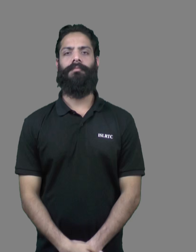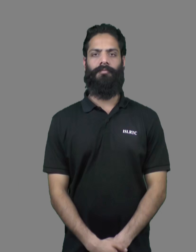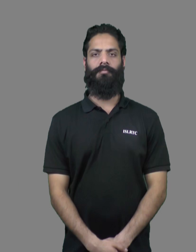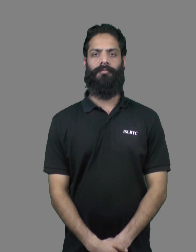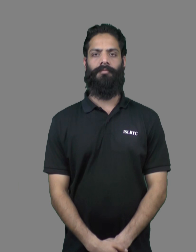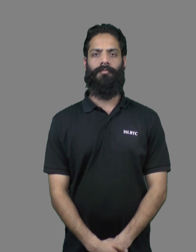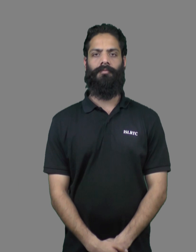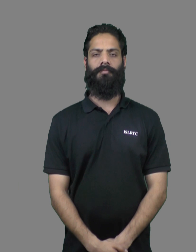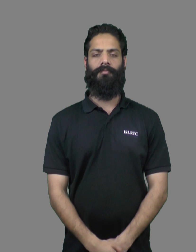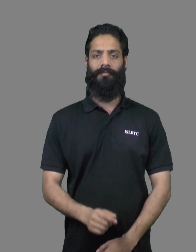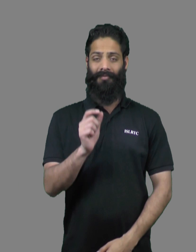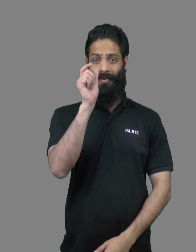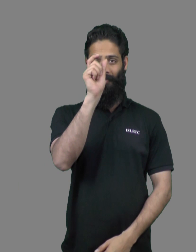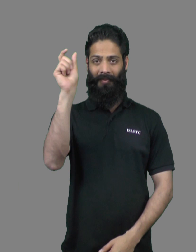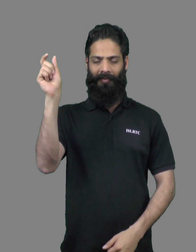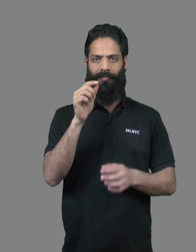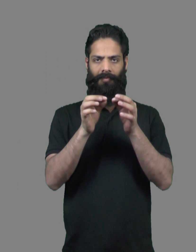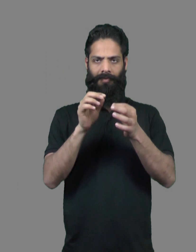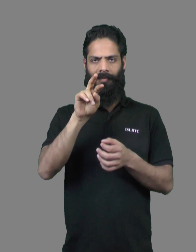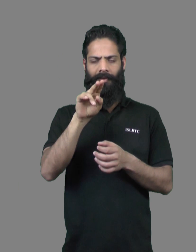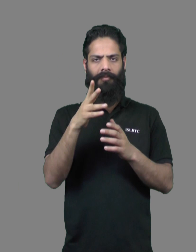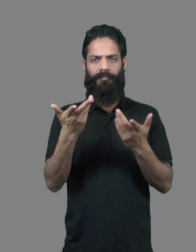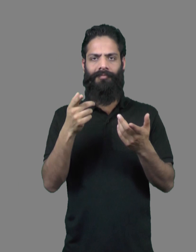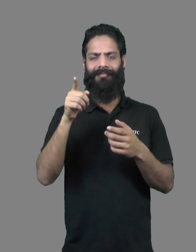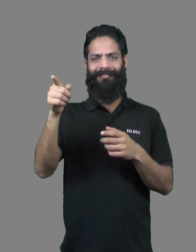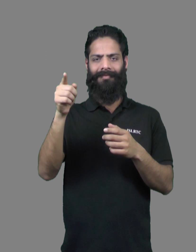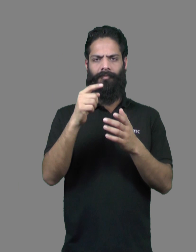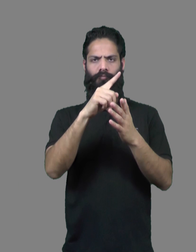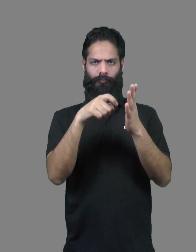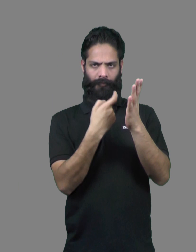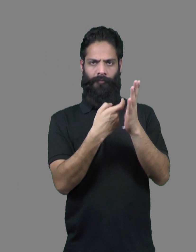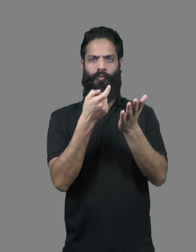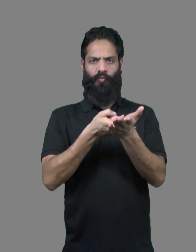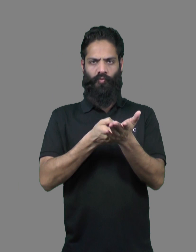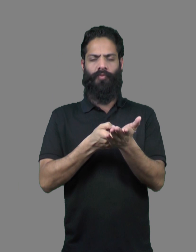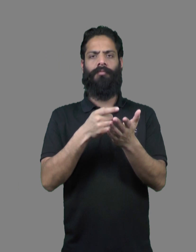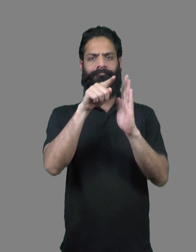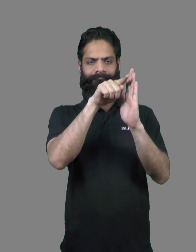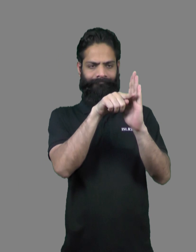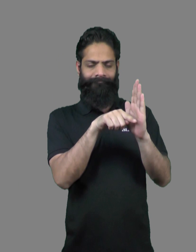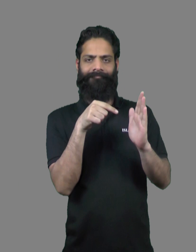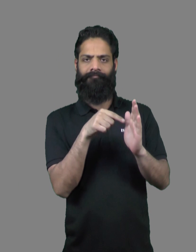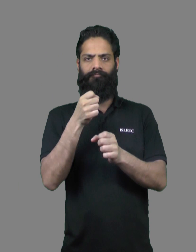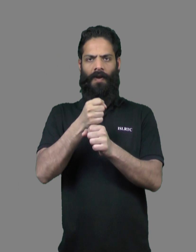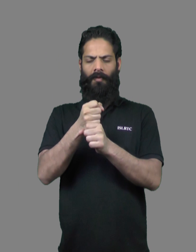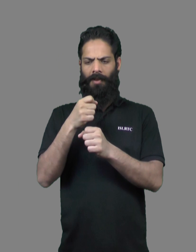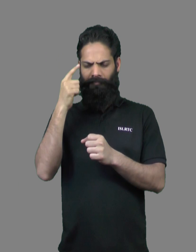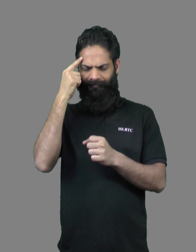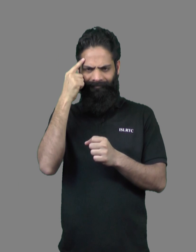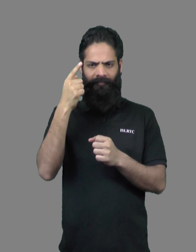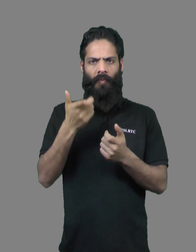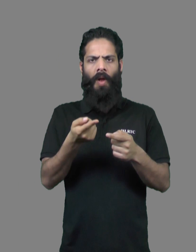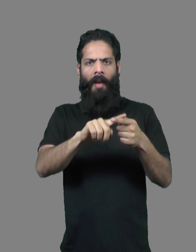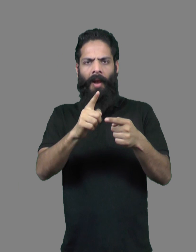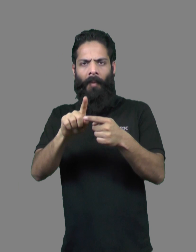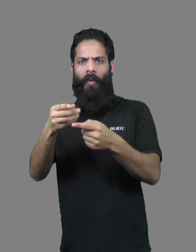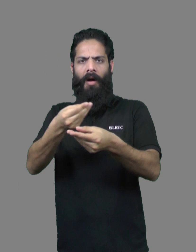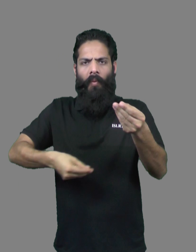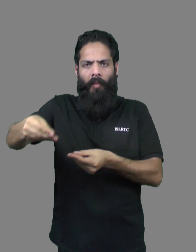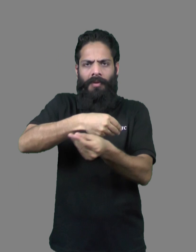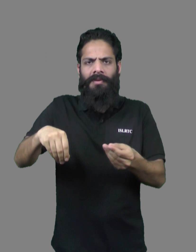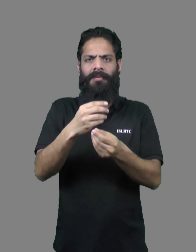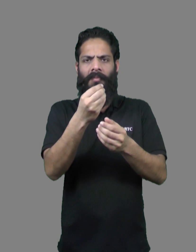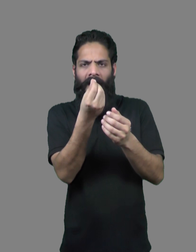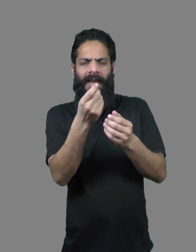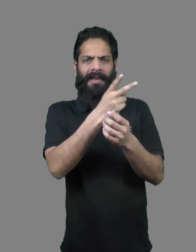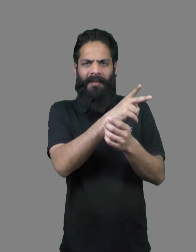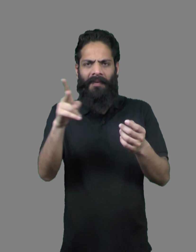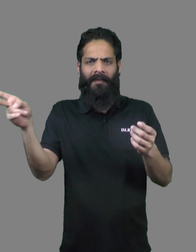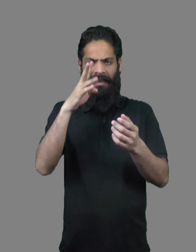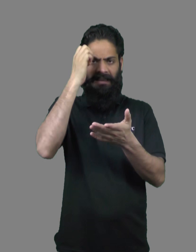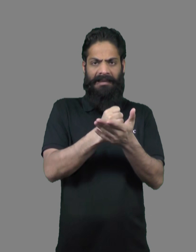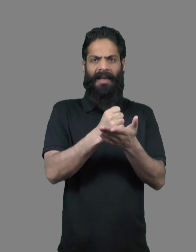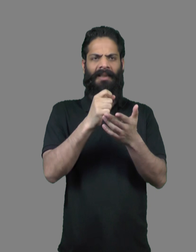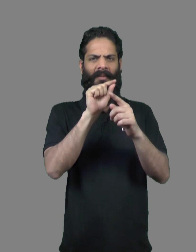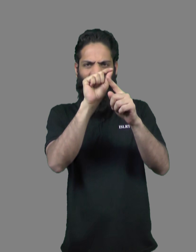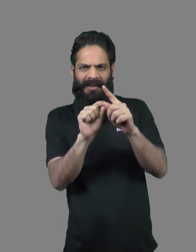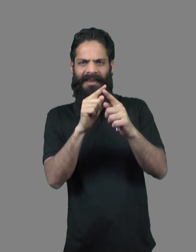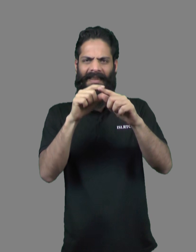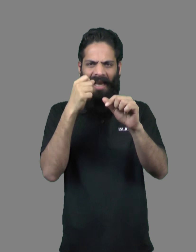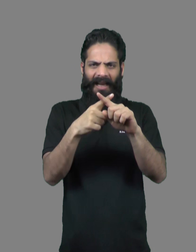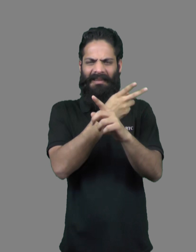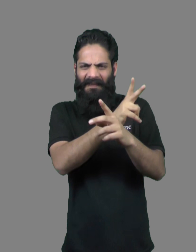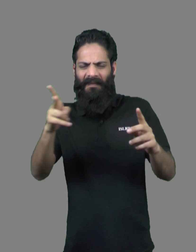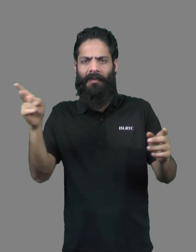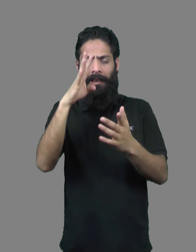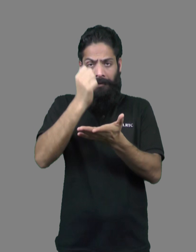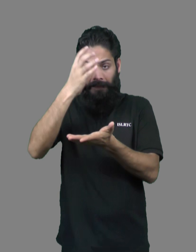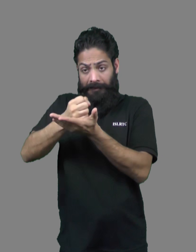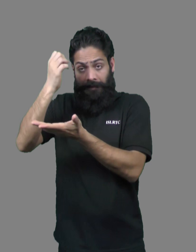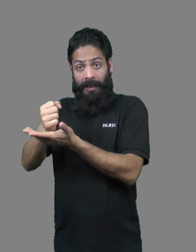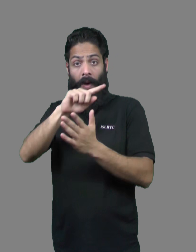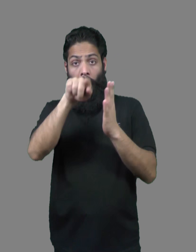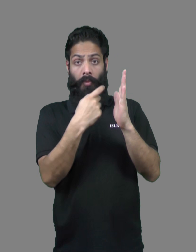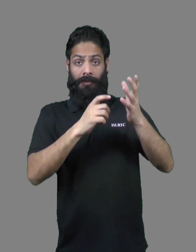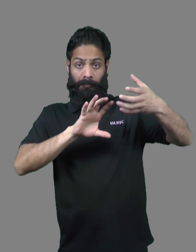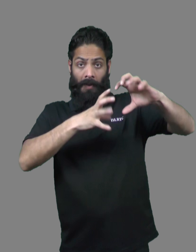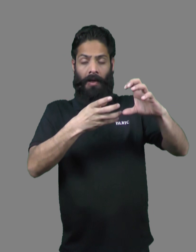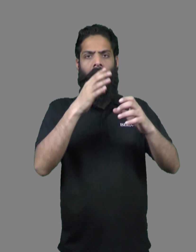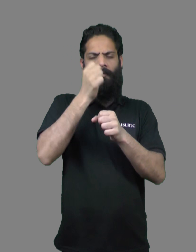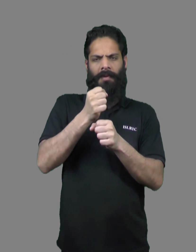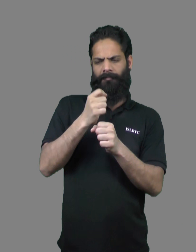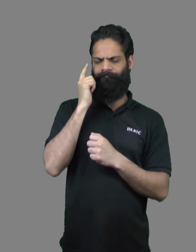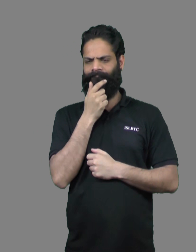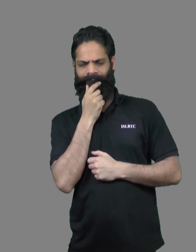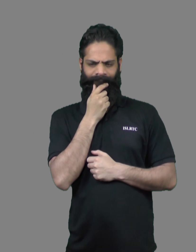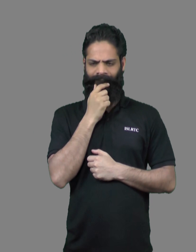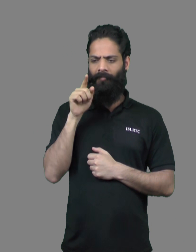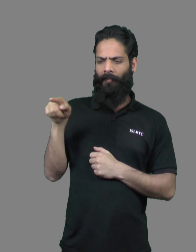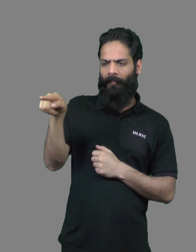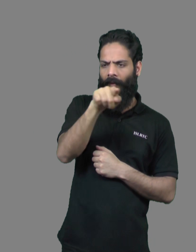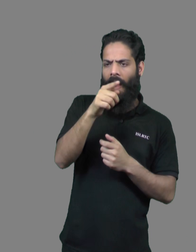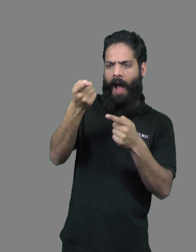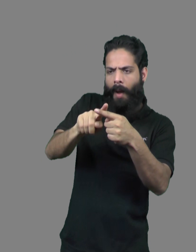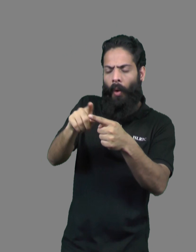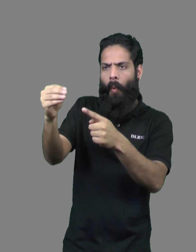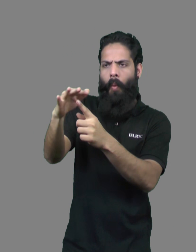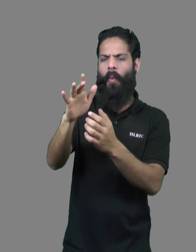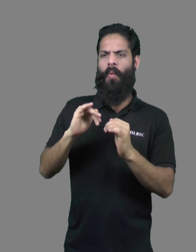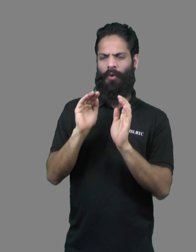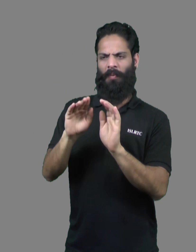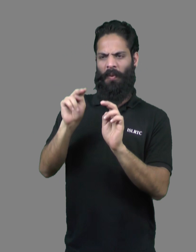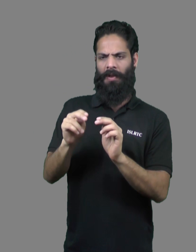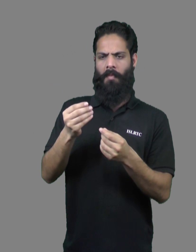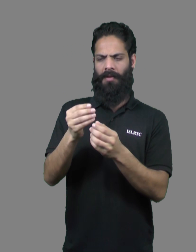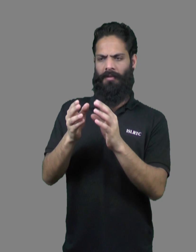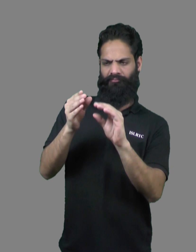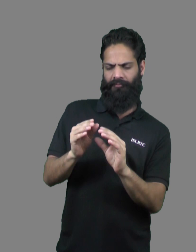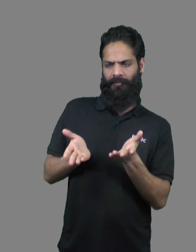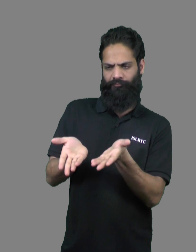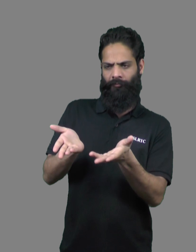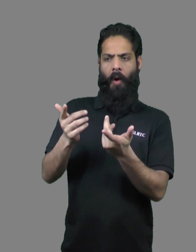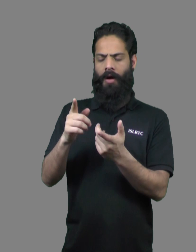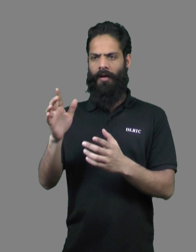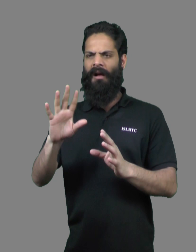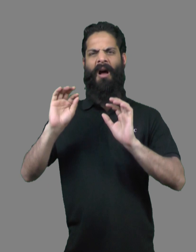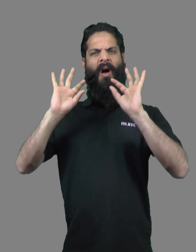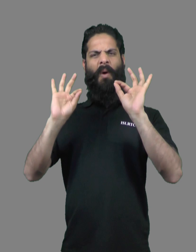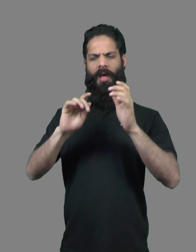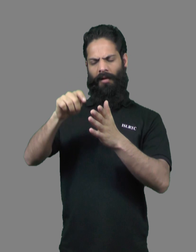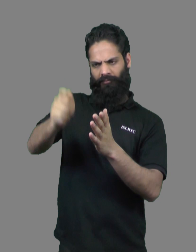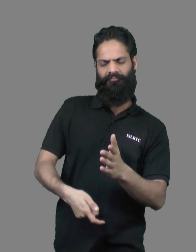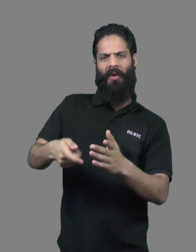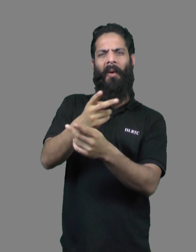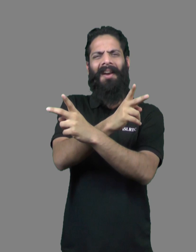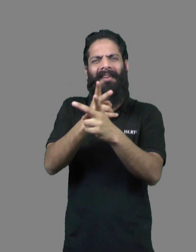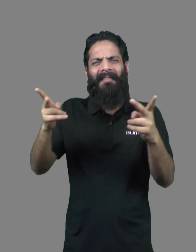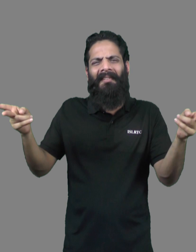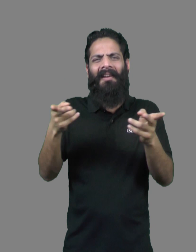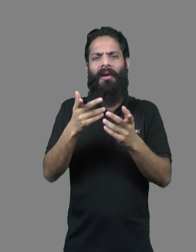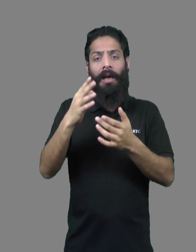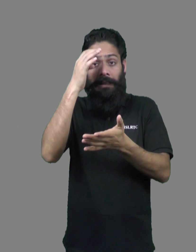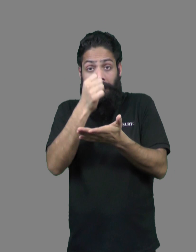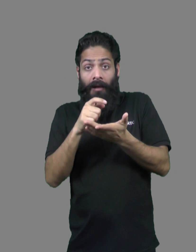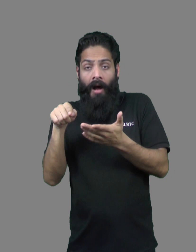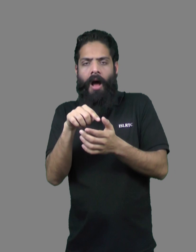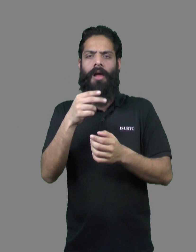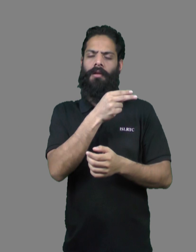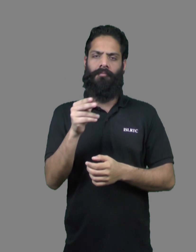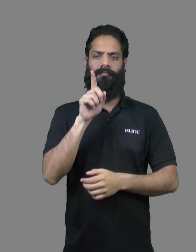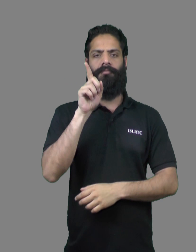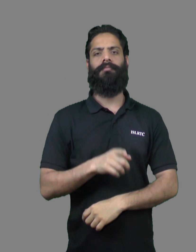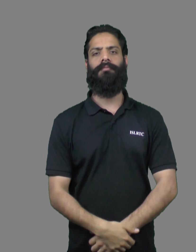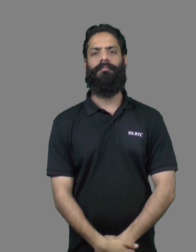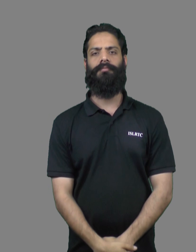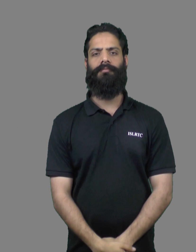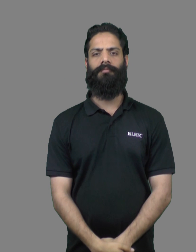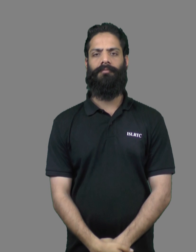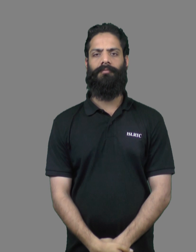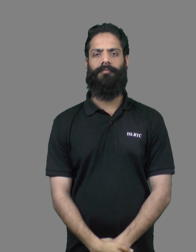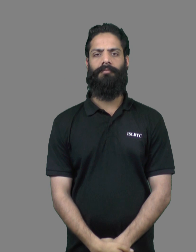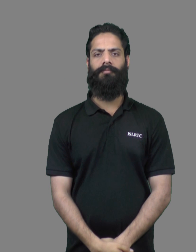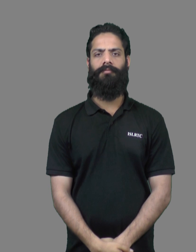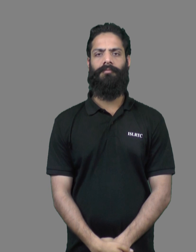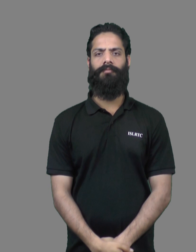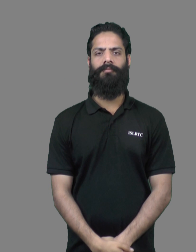Discretionary Economic Policy